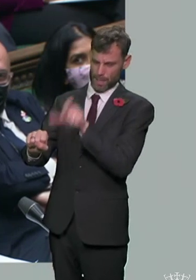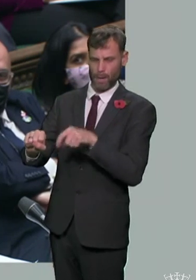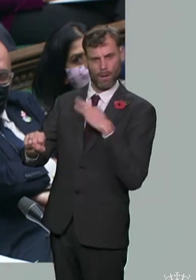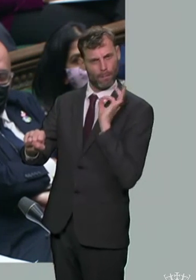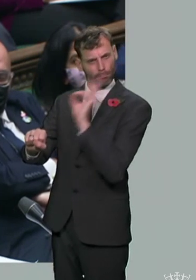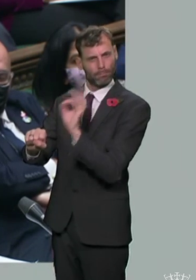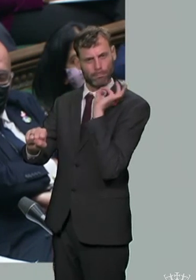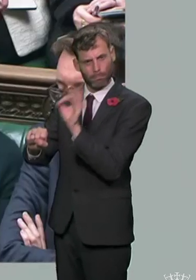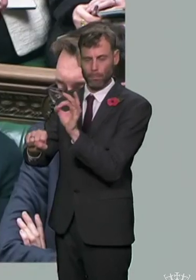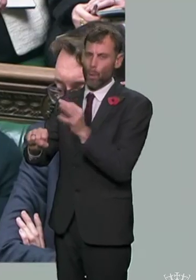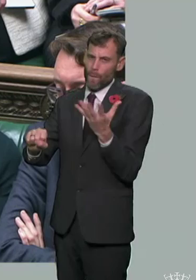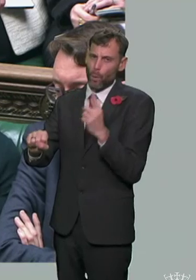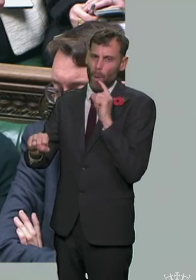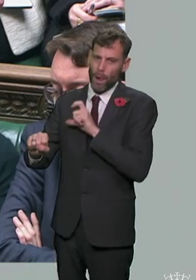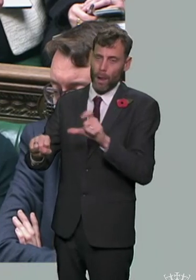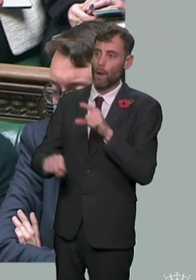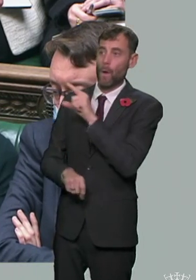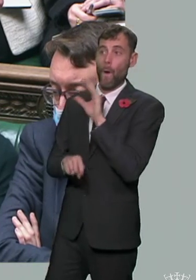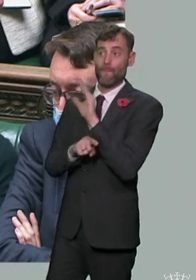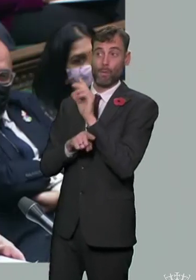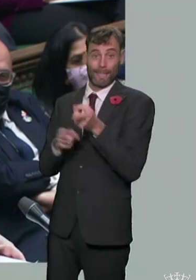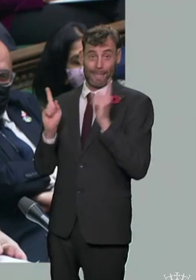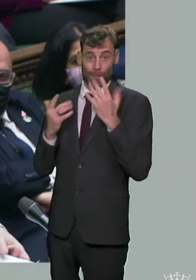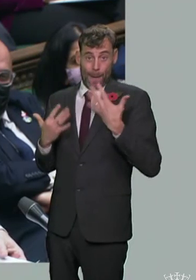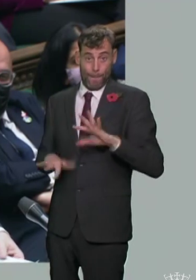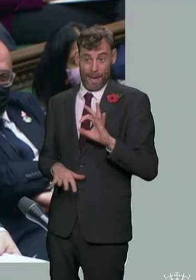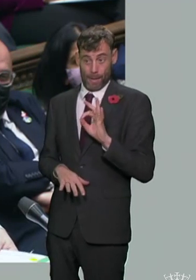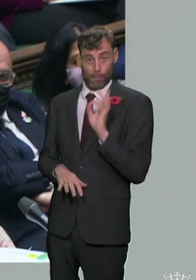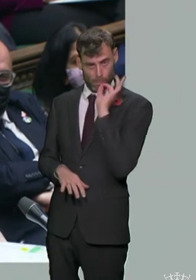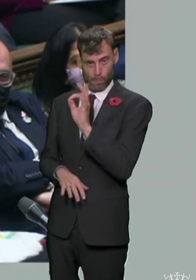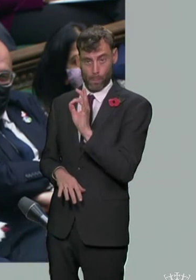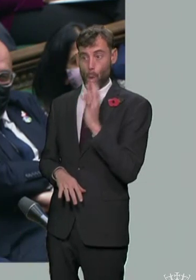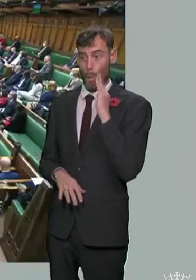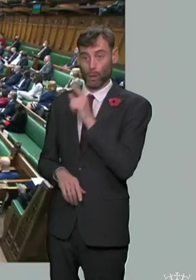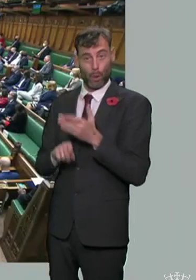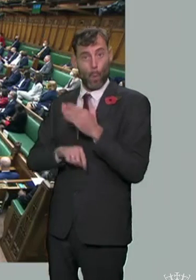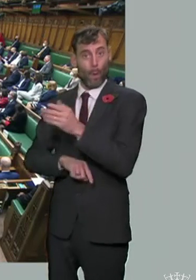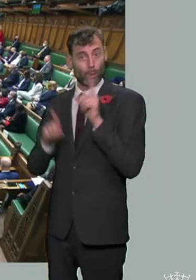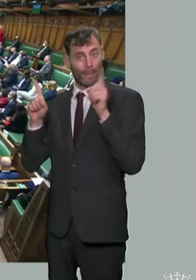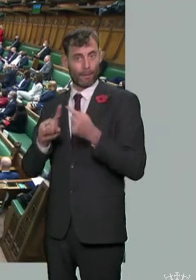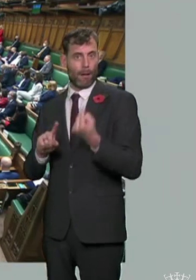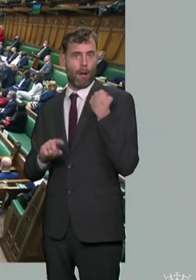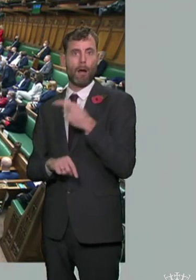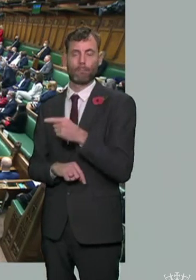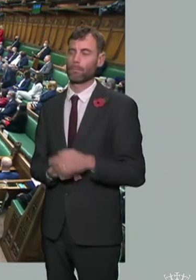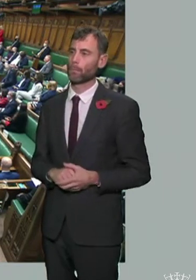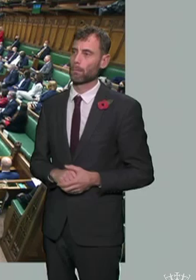Indeed, my right honourable Friend the Foreign Secretary raised it the last time she was in India.